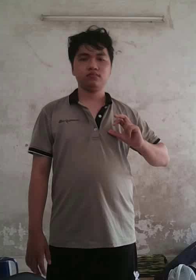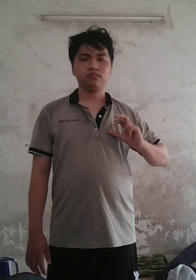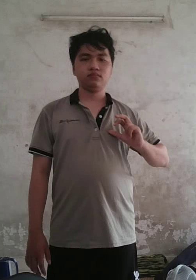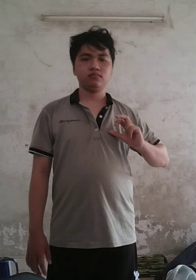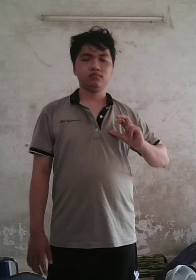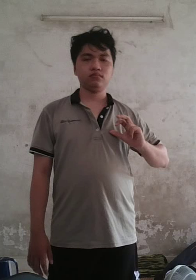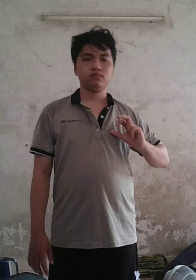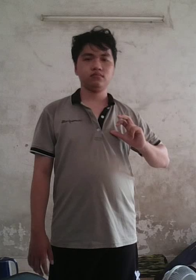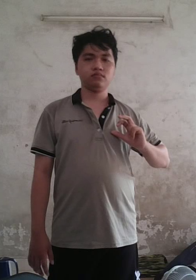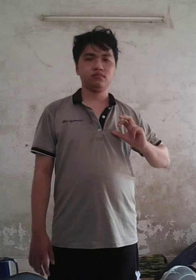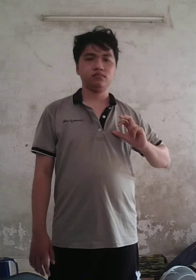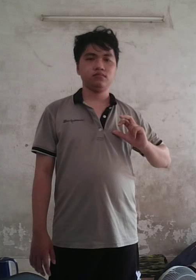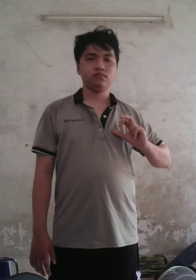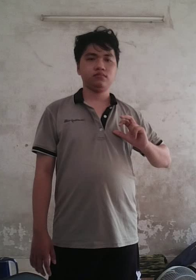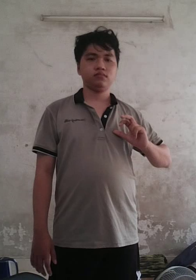giau co